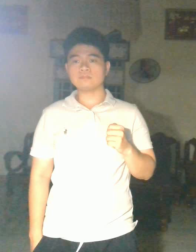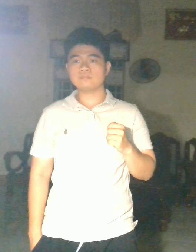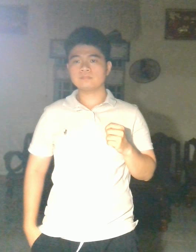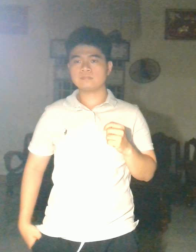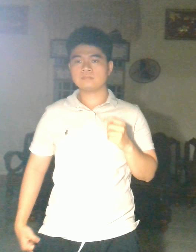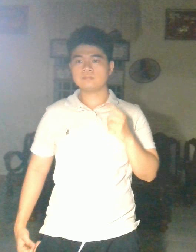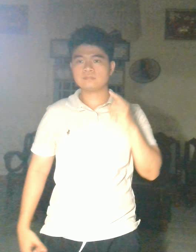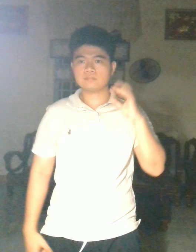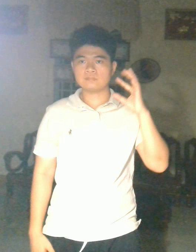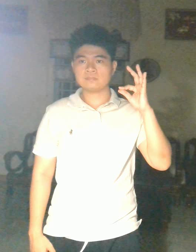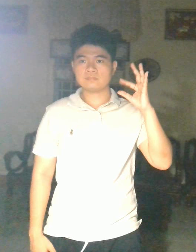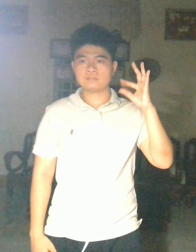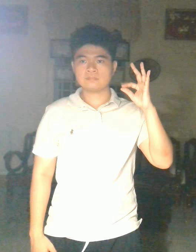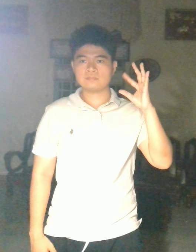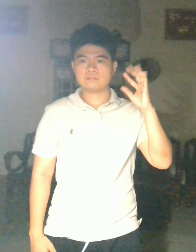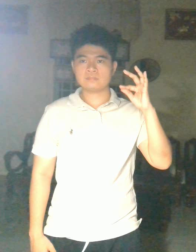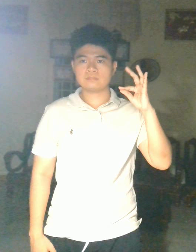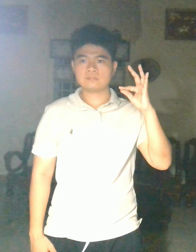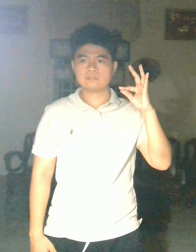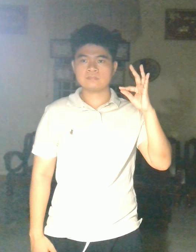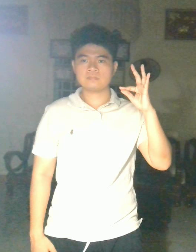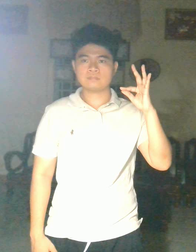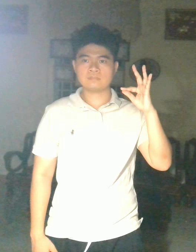lam quen